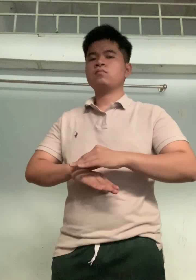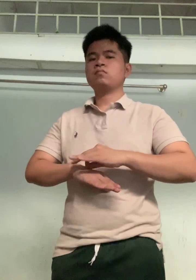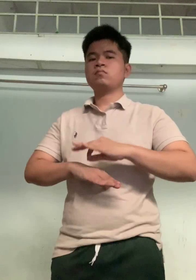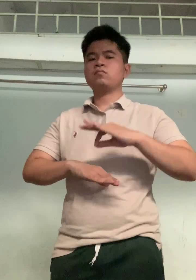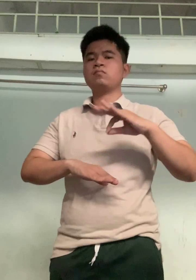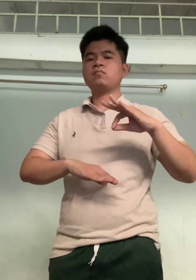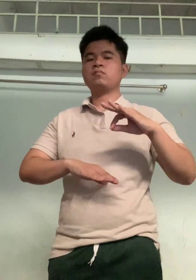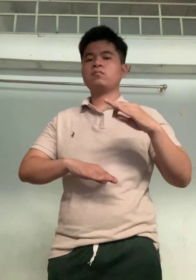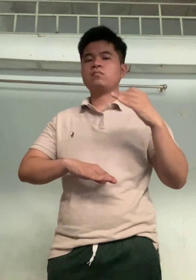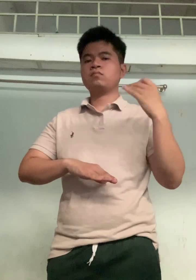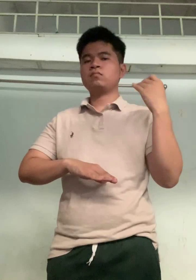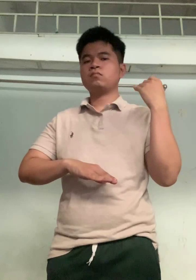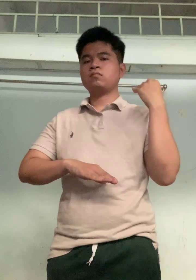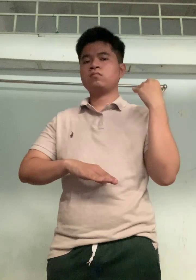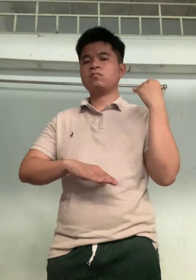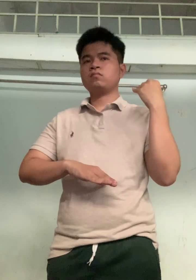tuan truoc